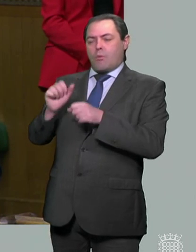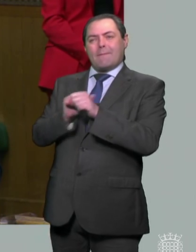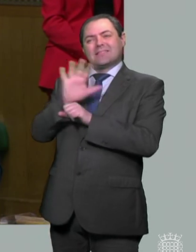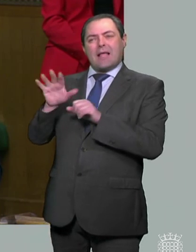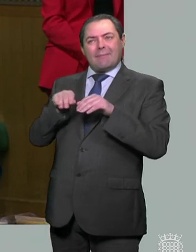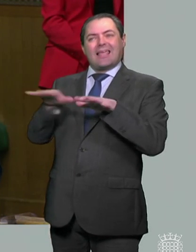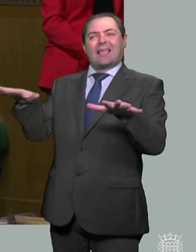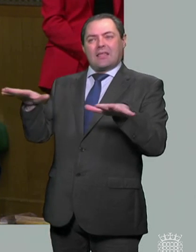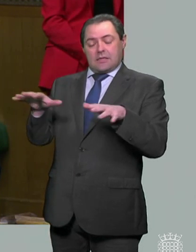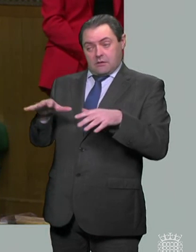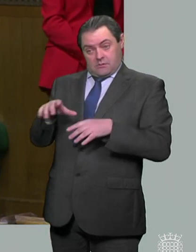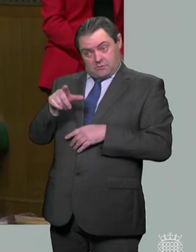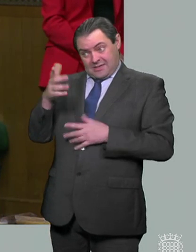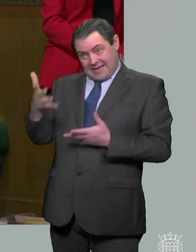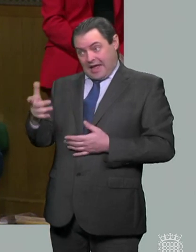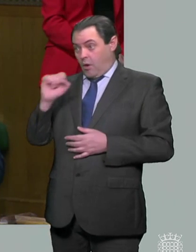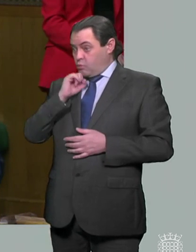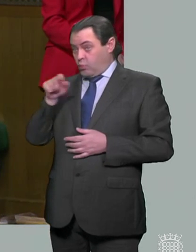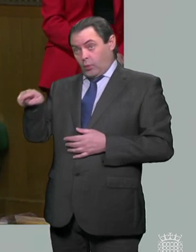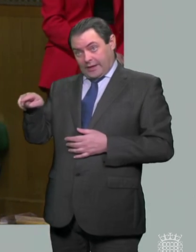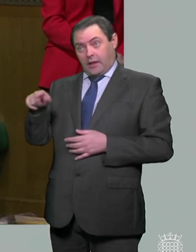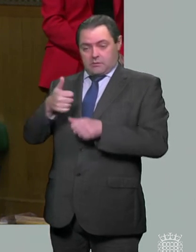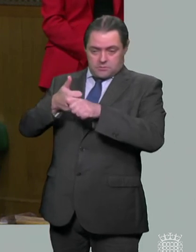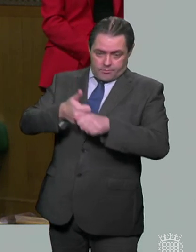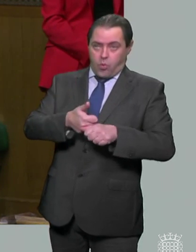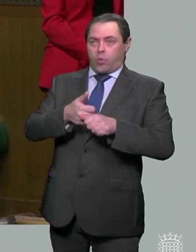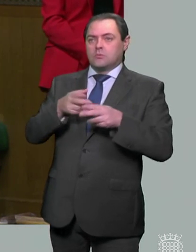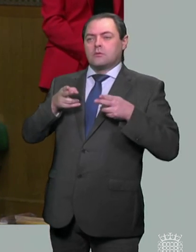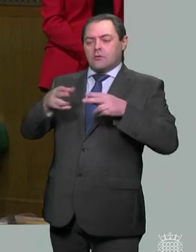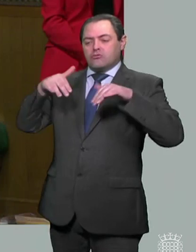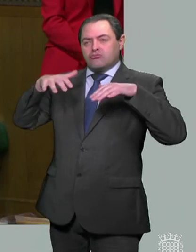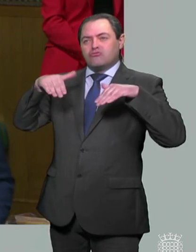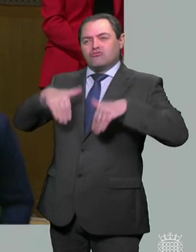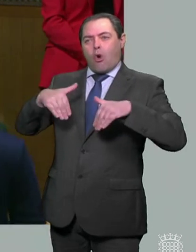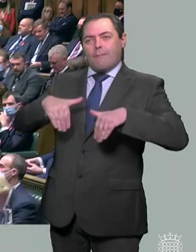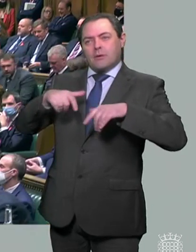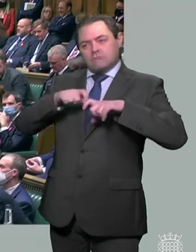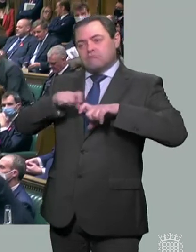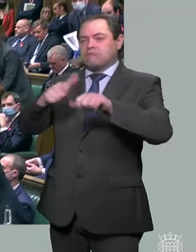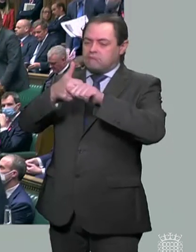Can the Prime Minister assure me that his commitment to our high streets will continue long into the future?